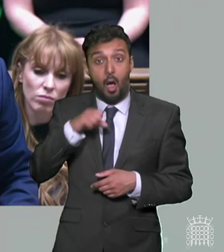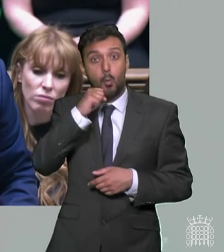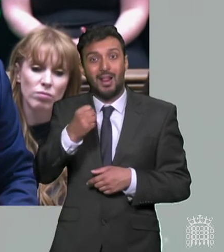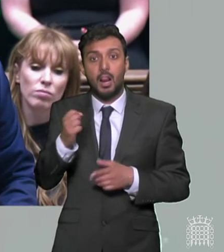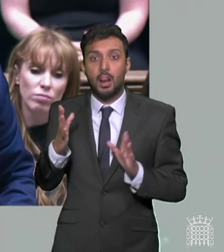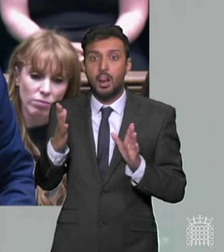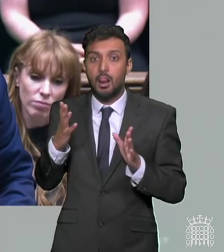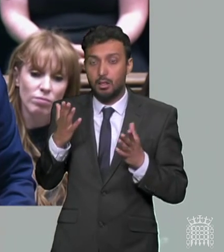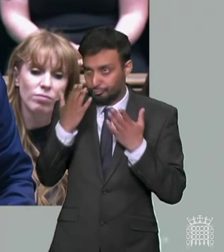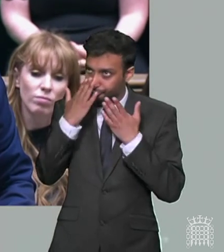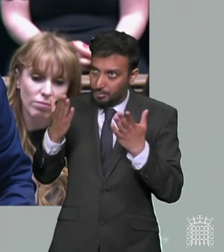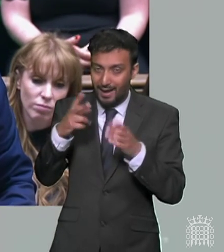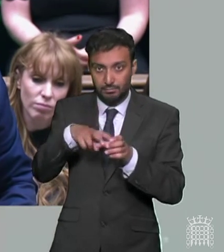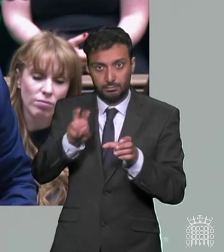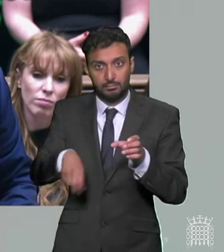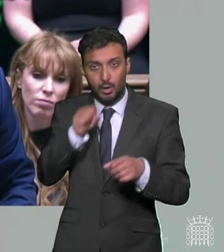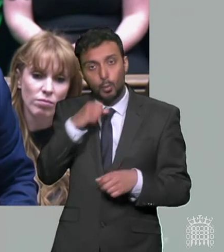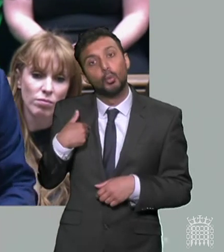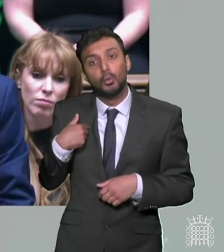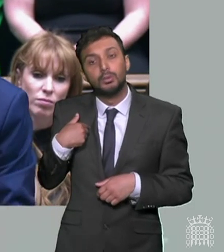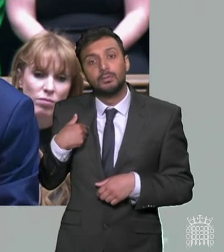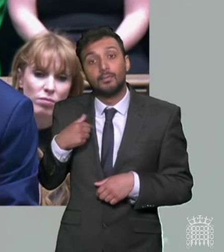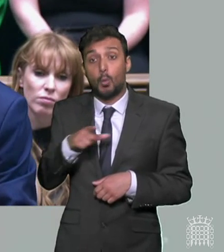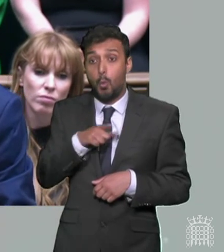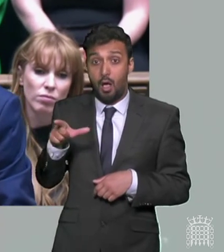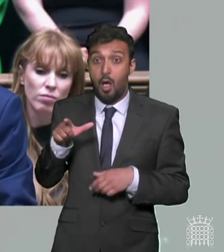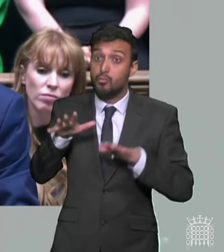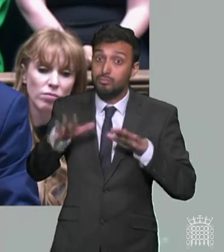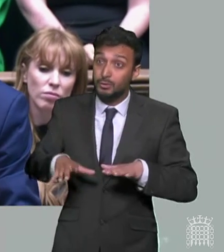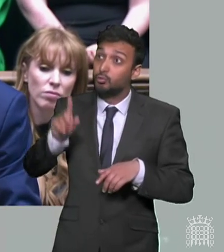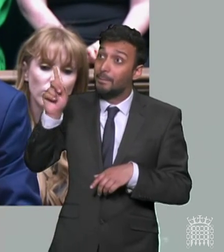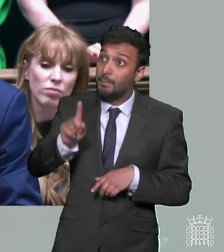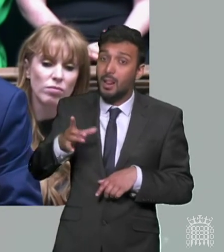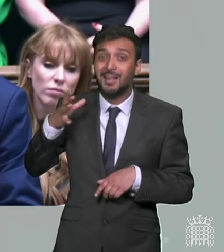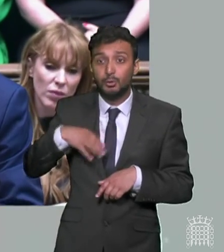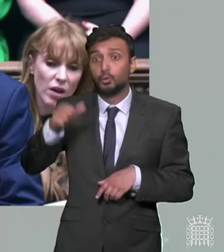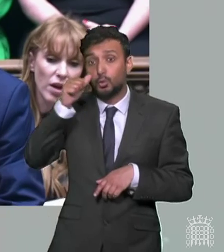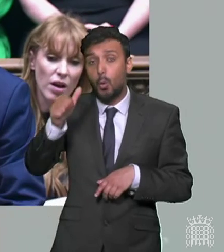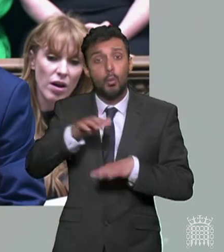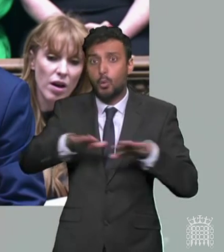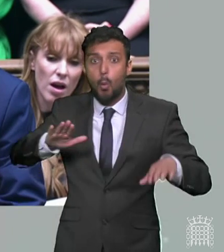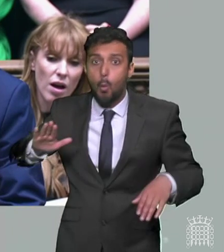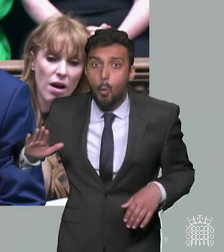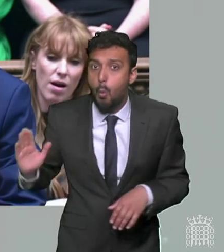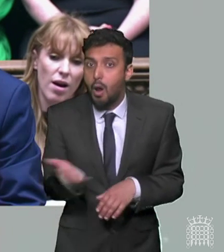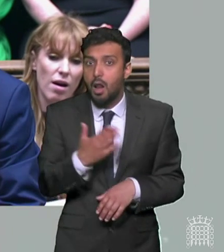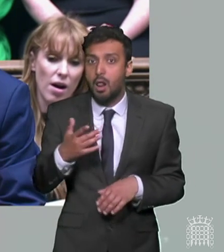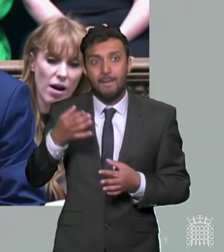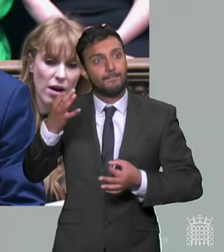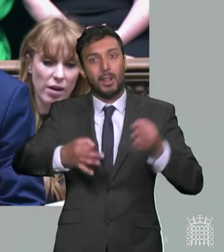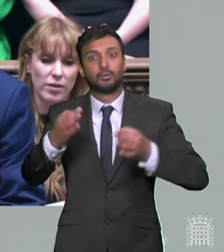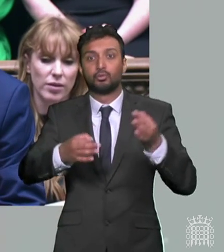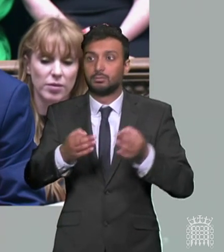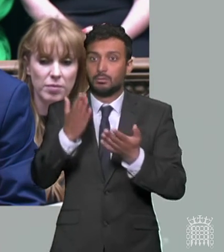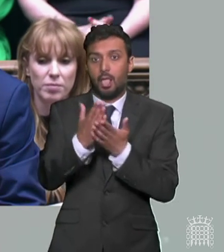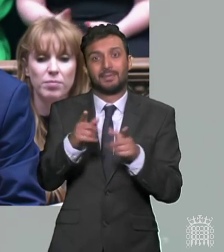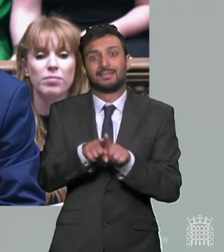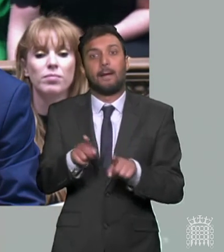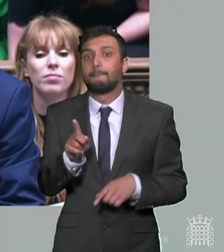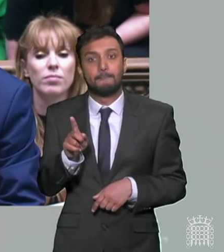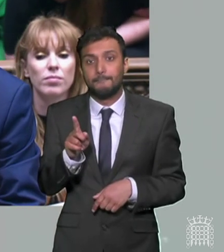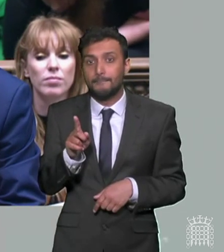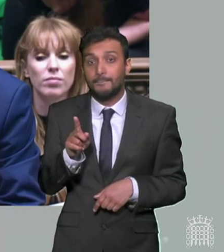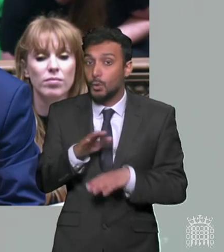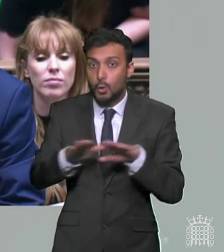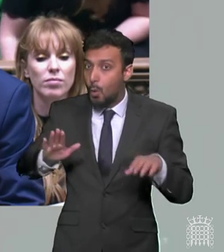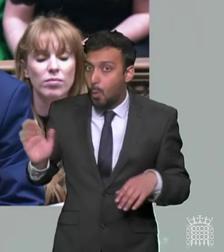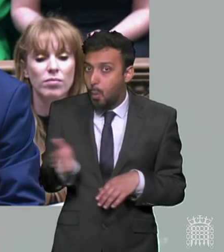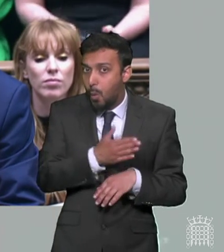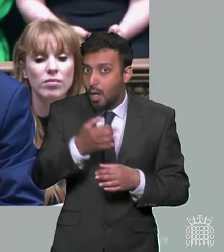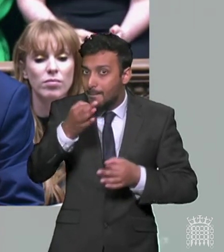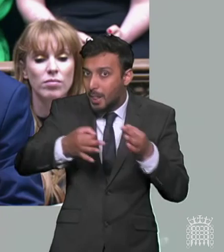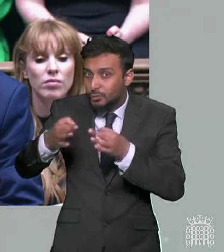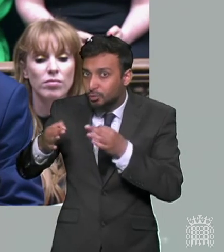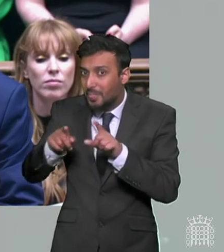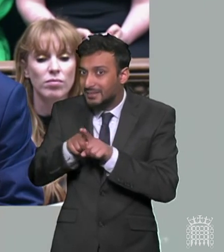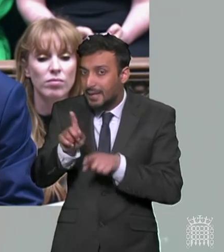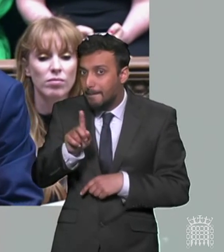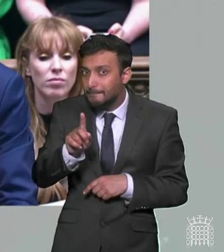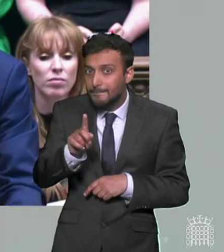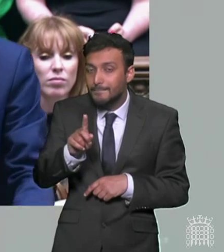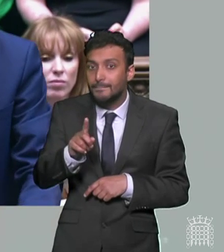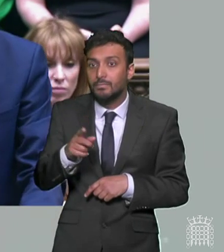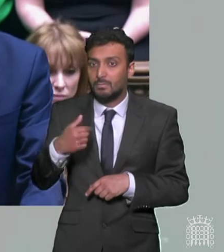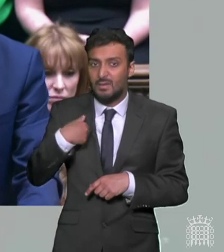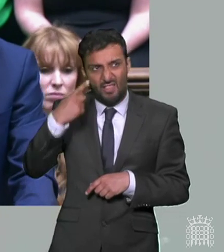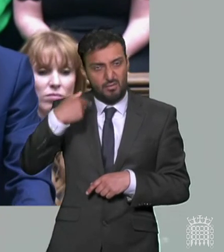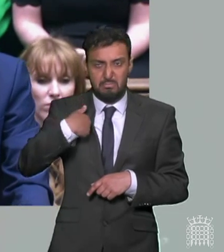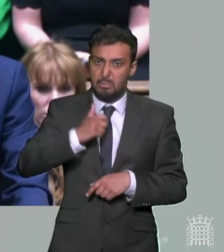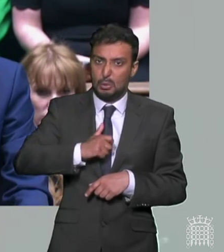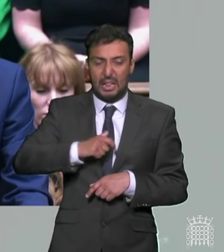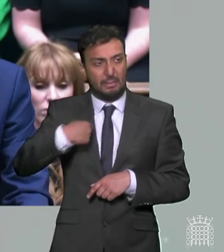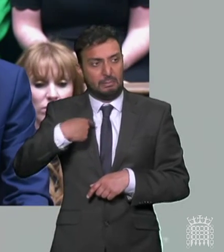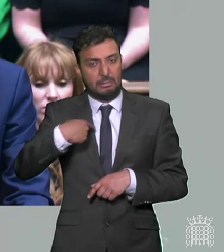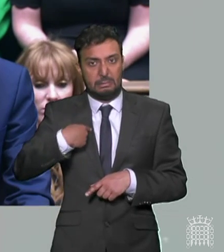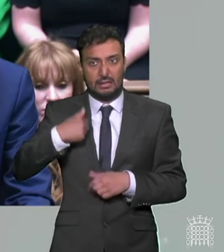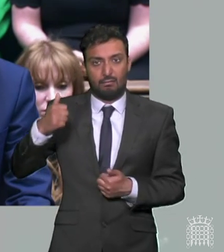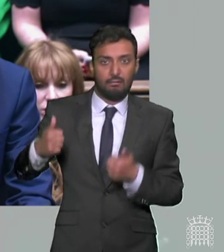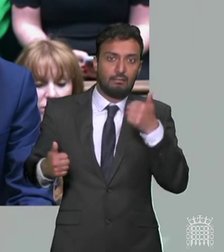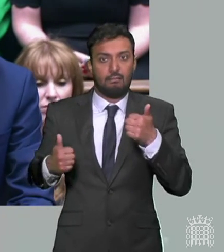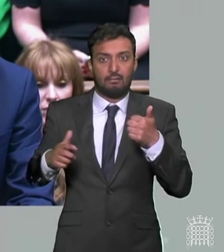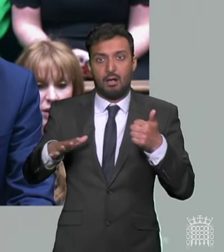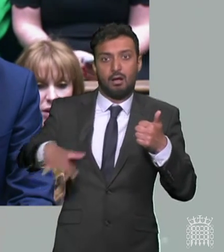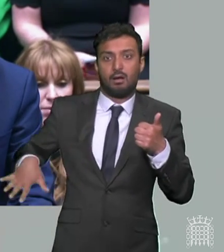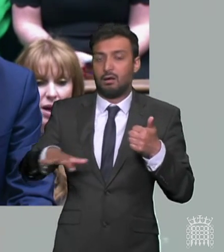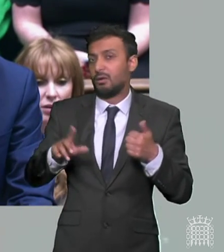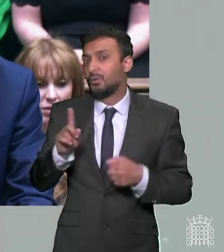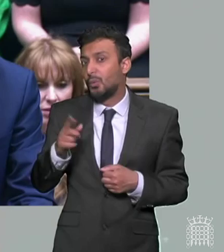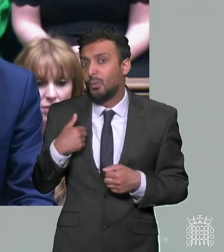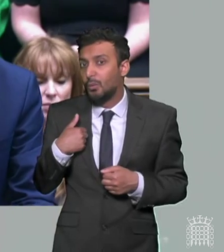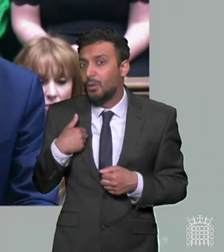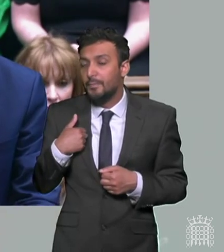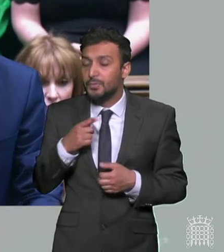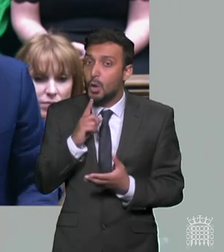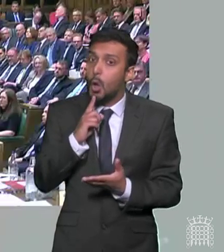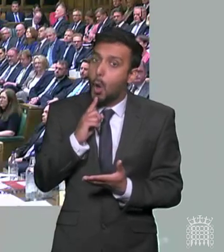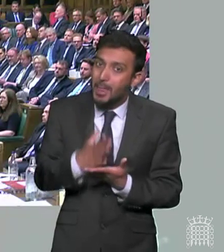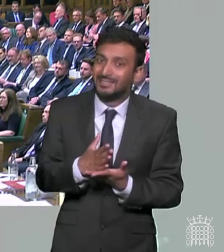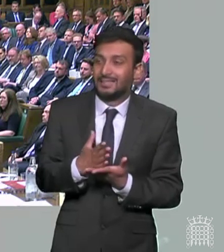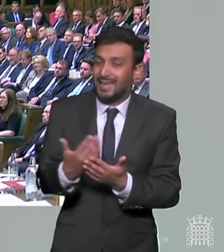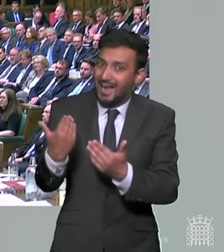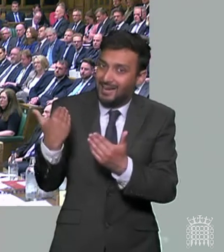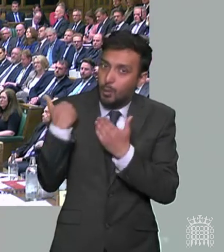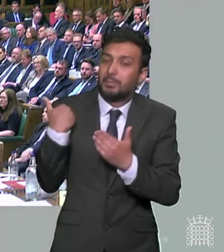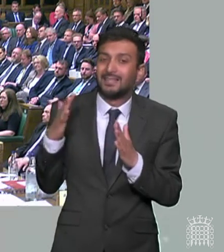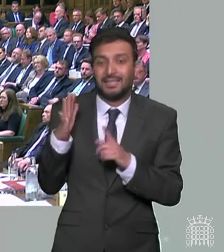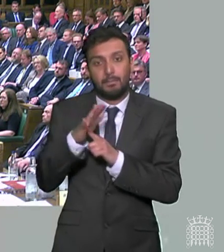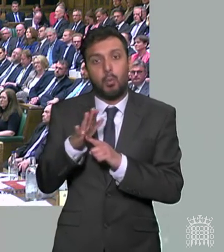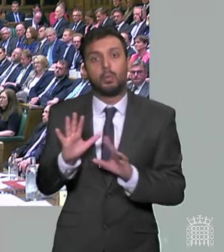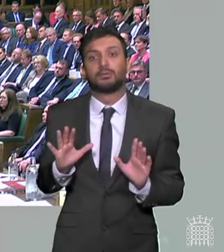The public need to know that not all politicians are the same—that not all politicians put themselves above their country—and that honesty, integrity and accountability matter.